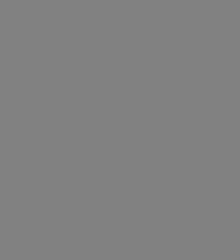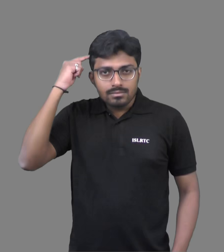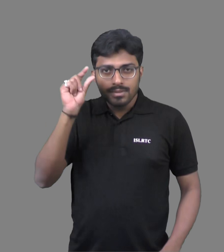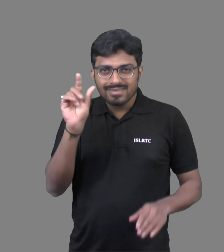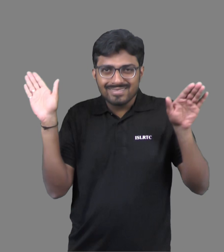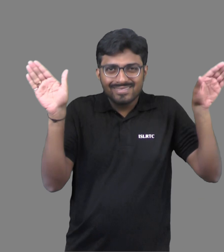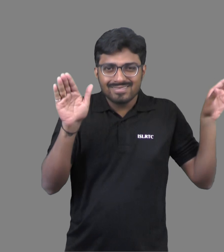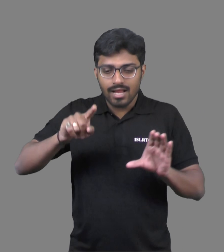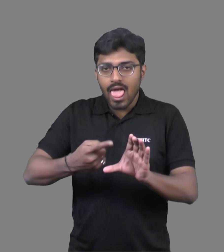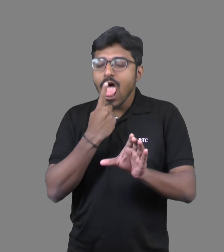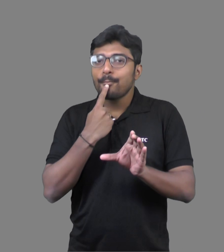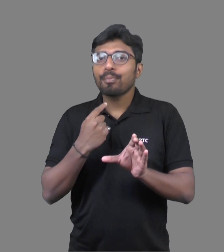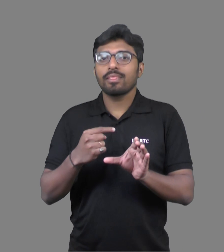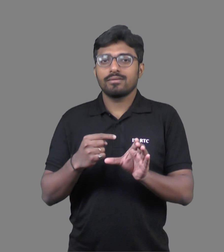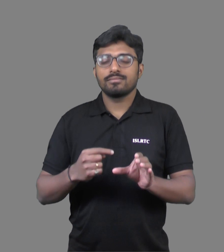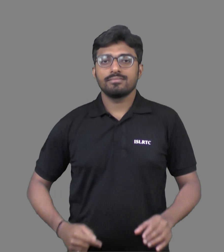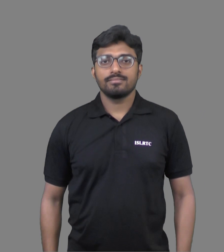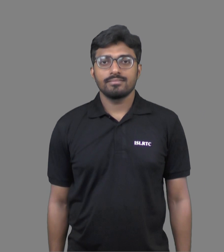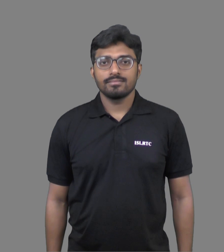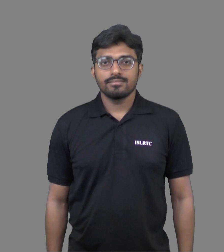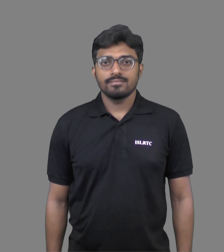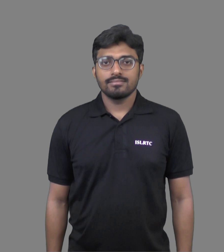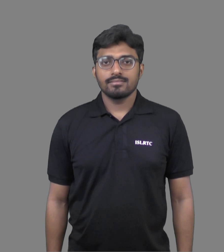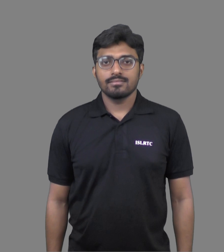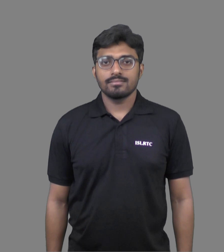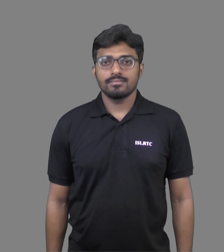Honey